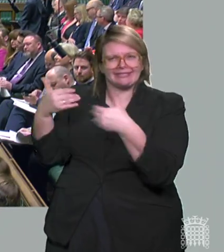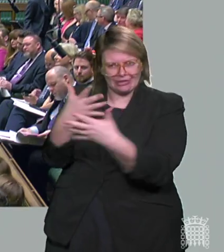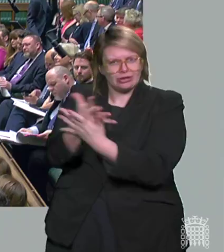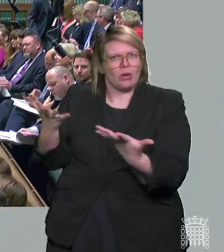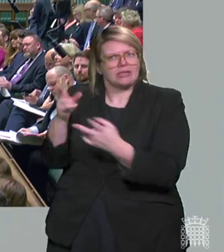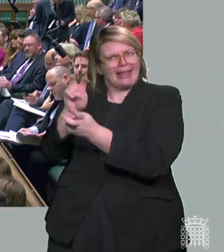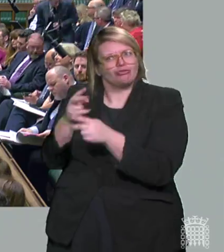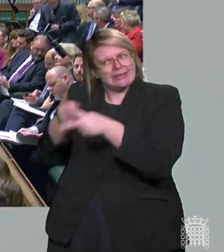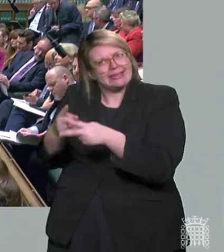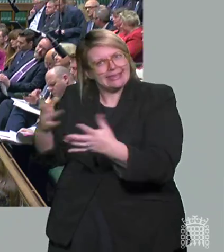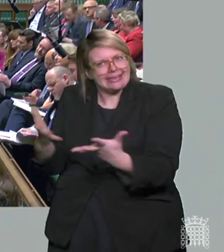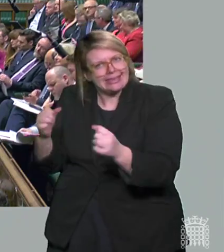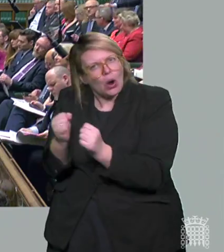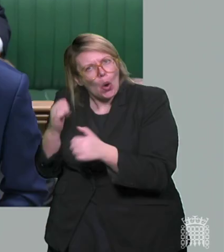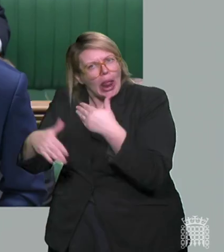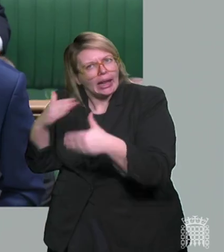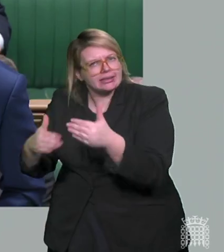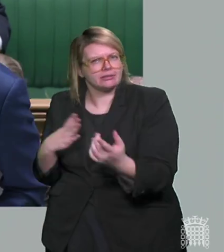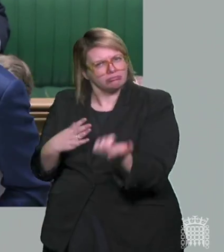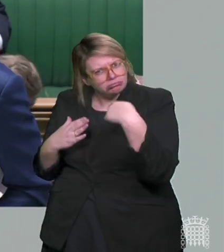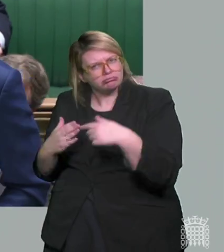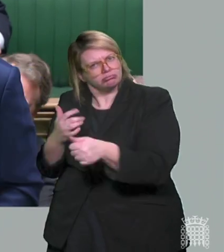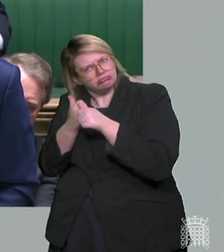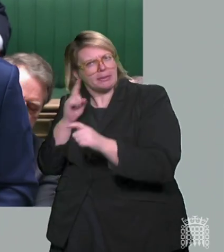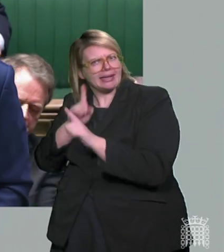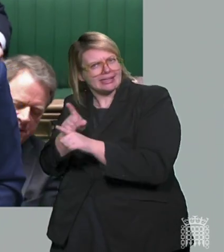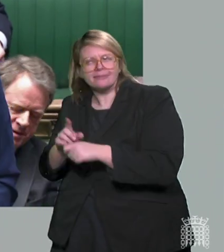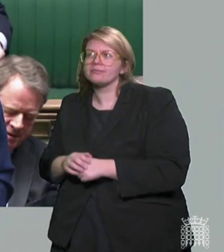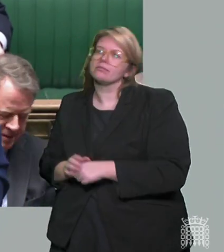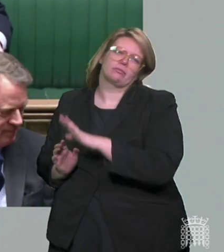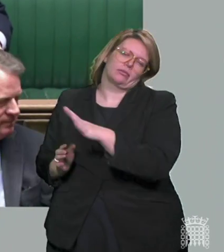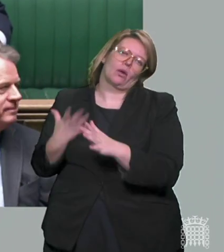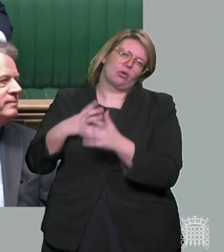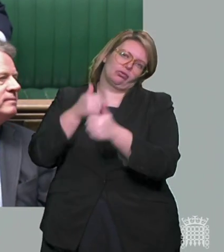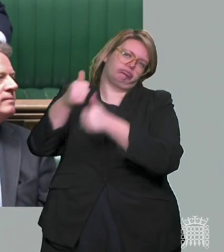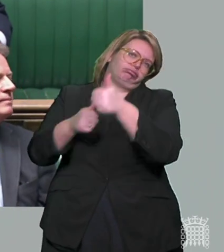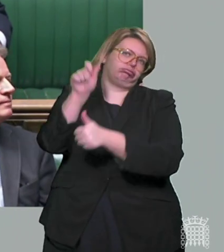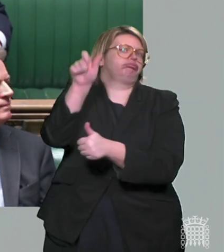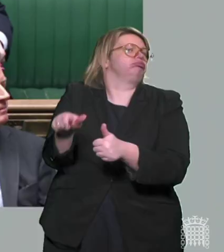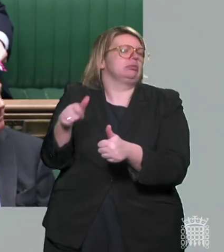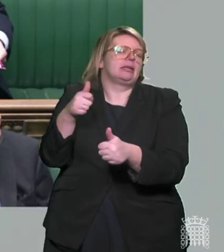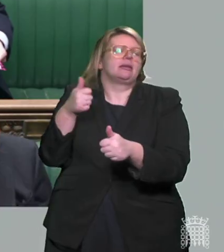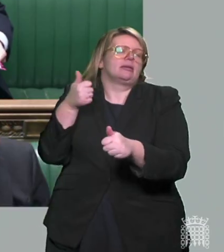May I first pay tribute to my honourable Friend’s work in championing the seafood sector in Scotland?